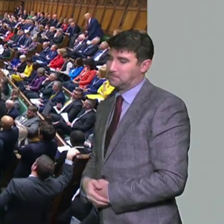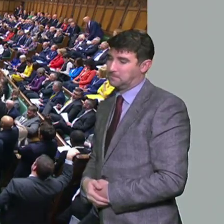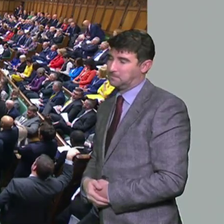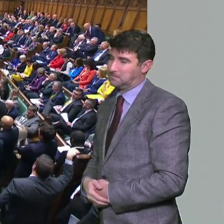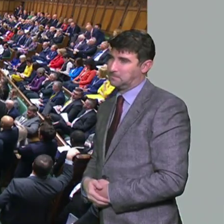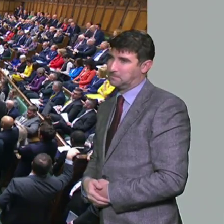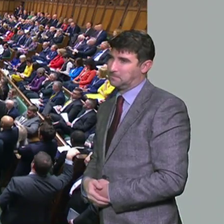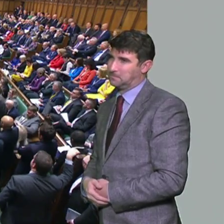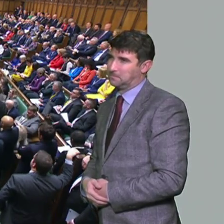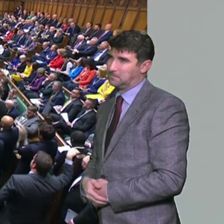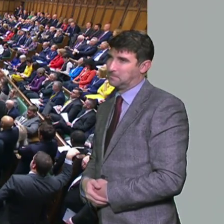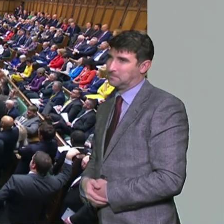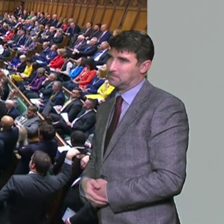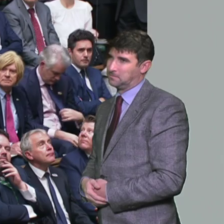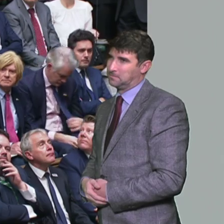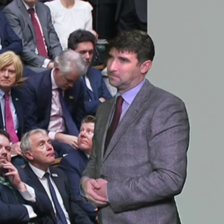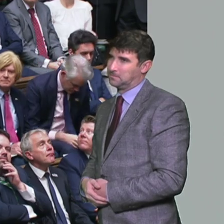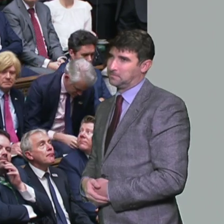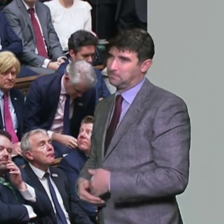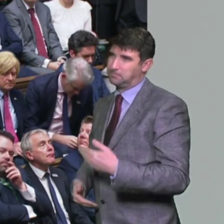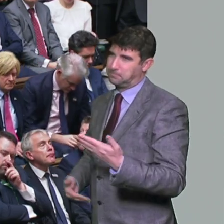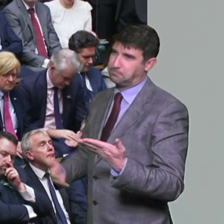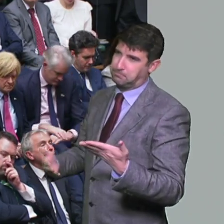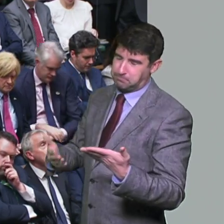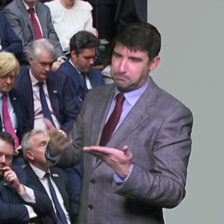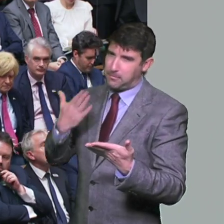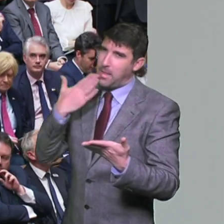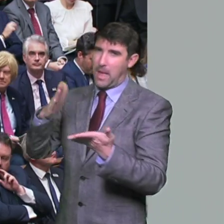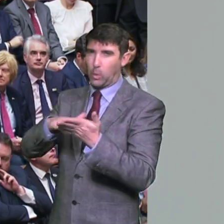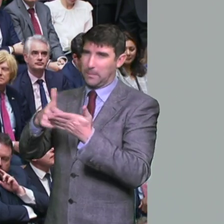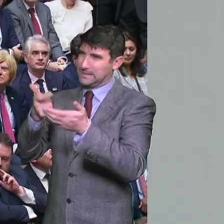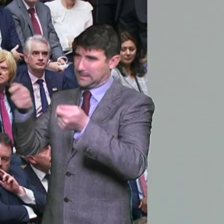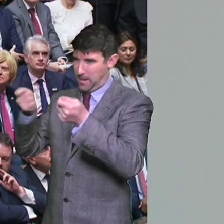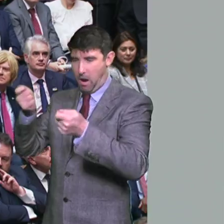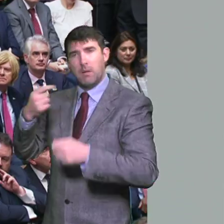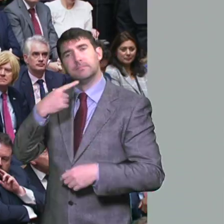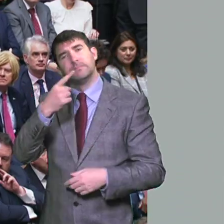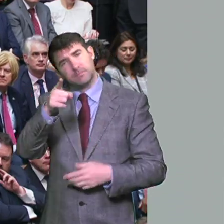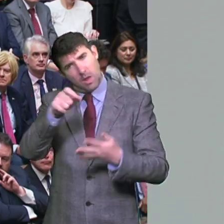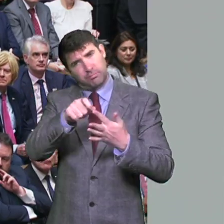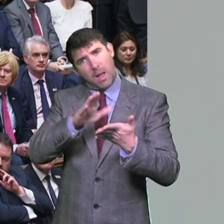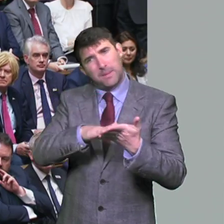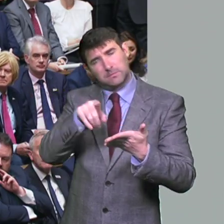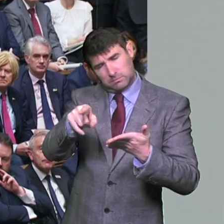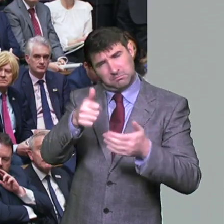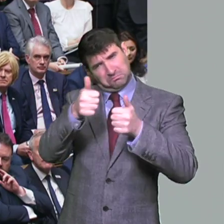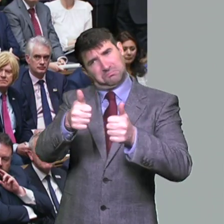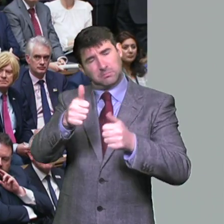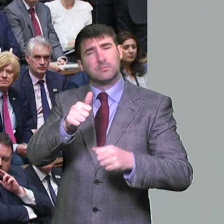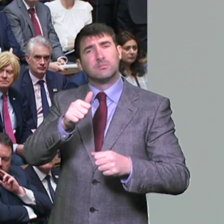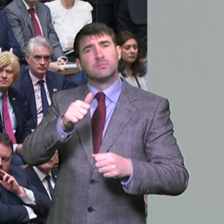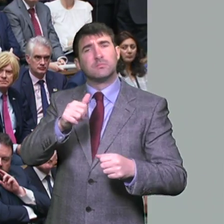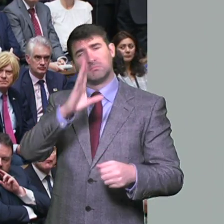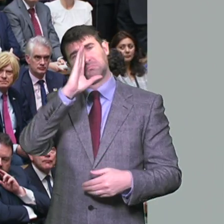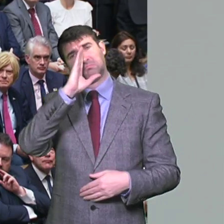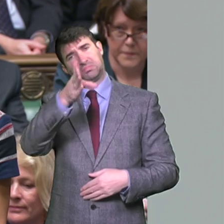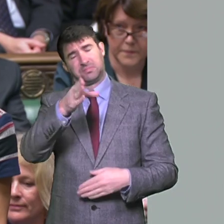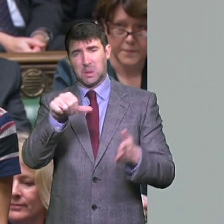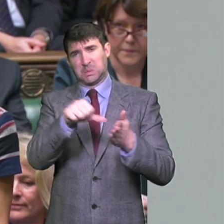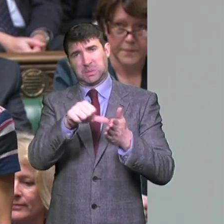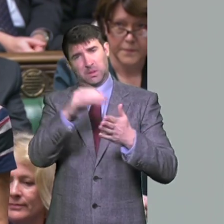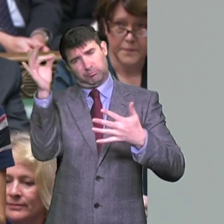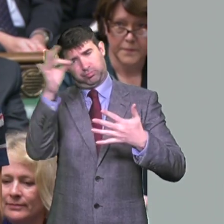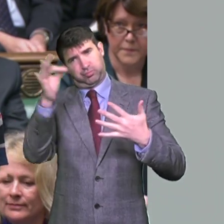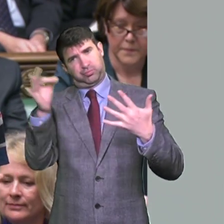I welcome my right honourable Friend’s determination to be straight with people about the challenges that we face as a country.